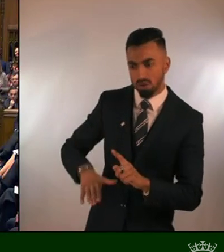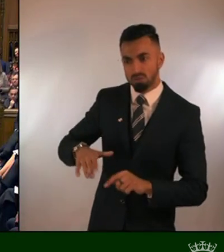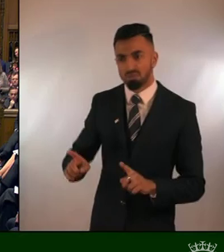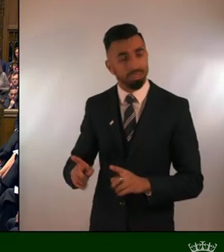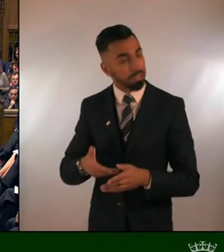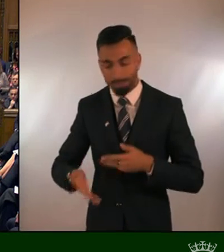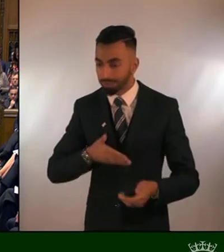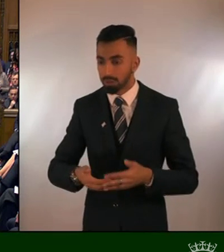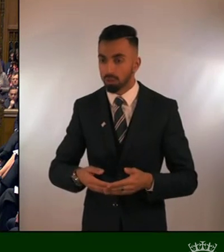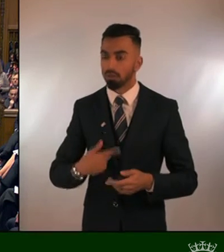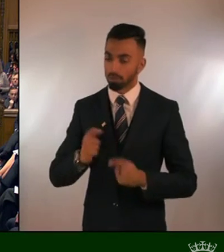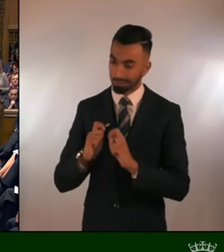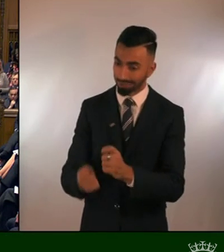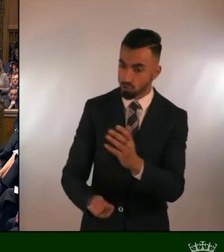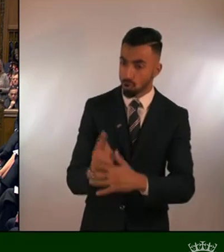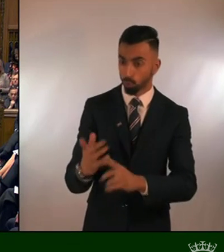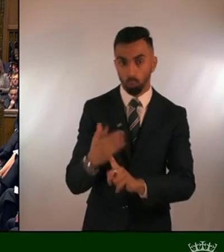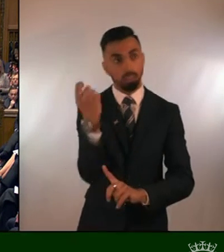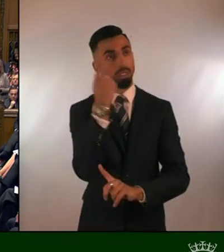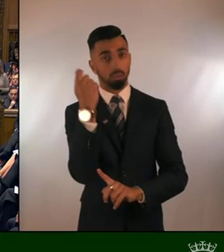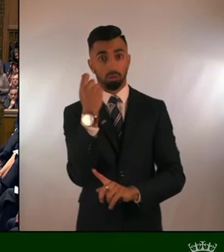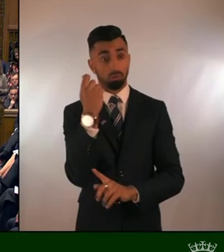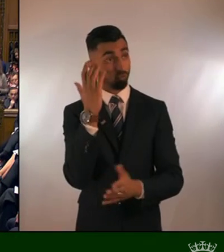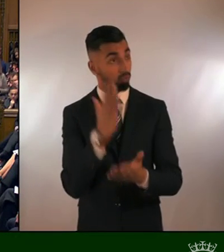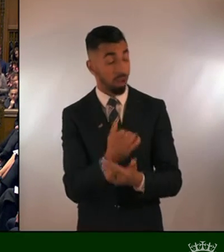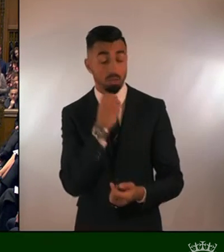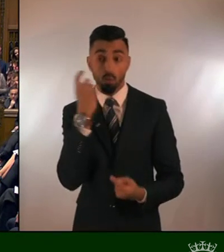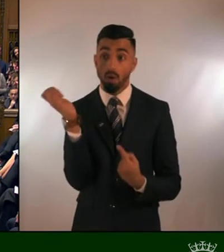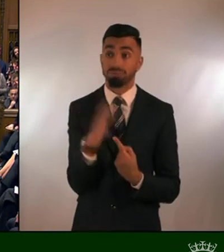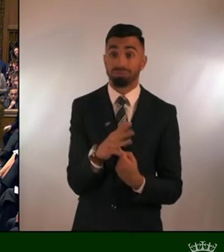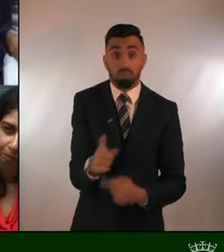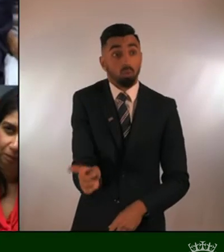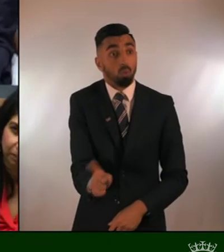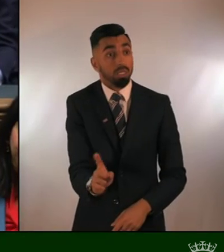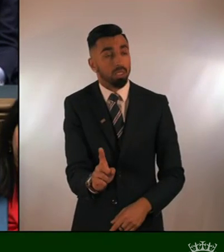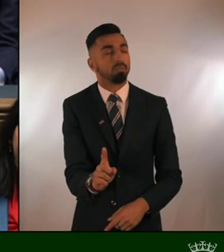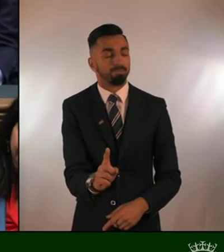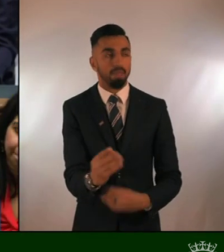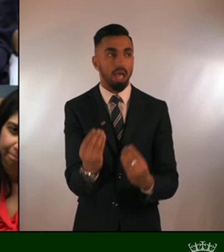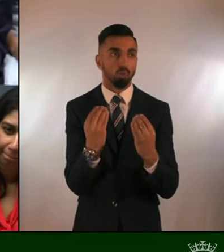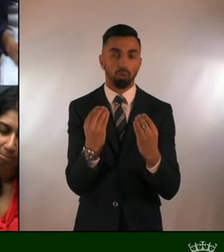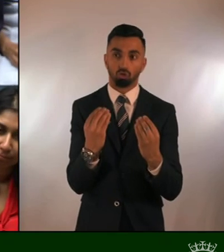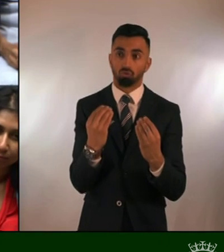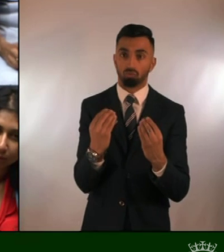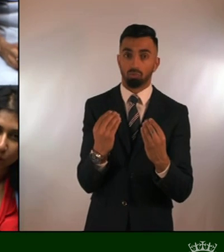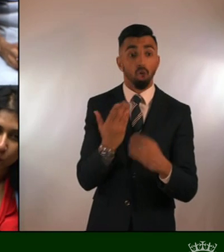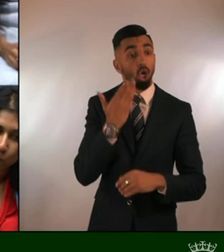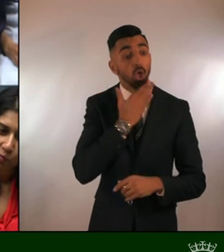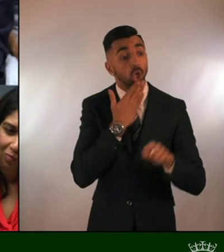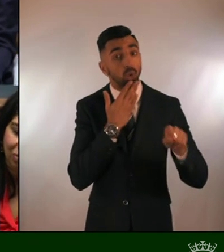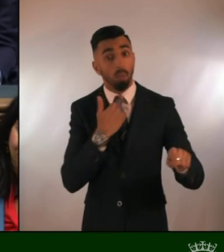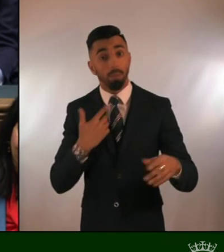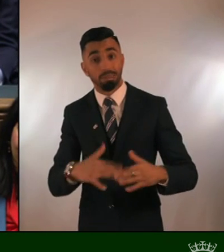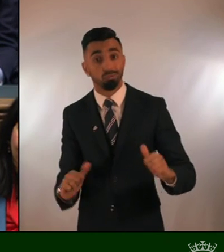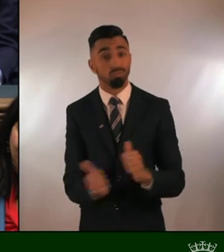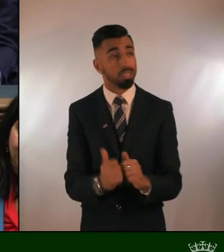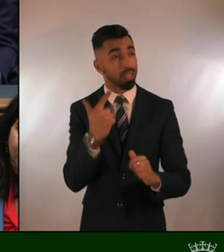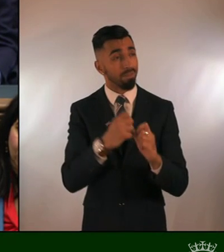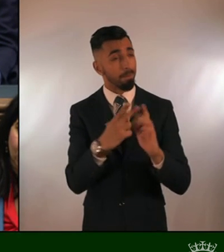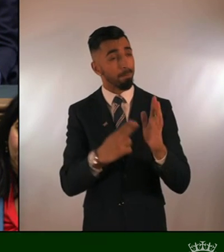And that starts with education. We have already provided schools with a three-year settlement worth over £7 billion by 2022.